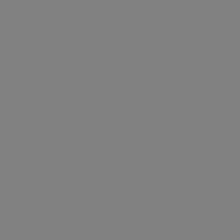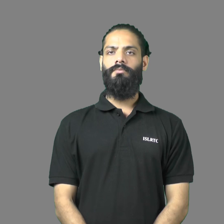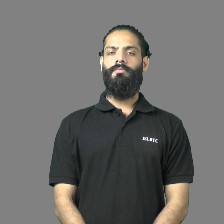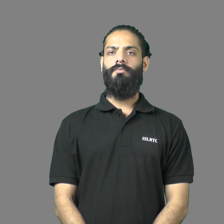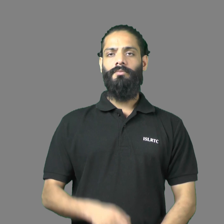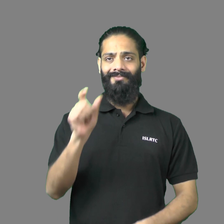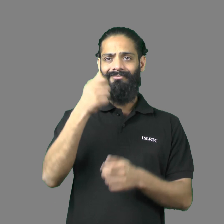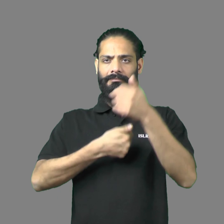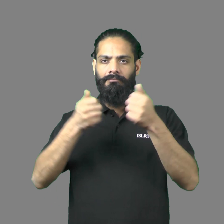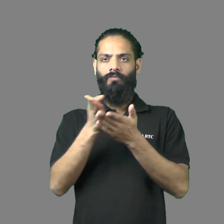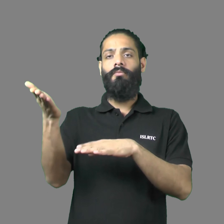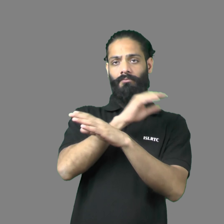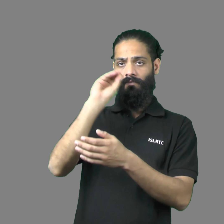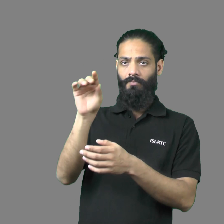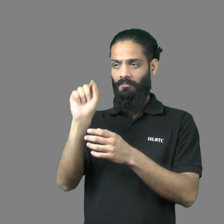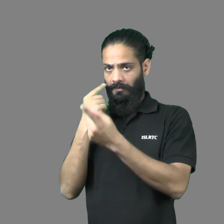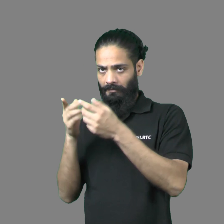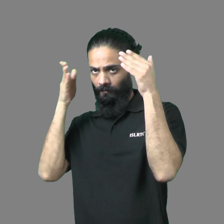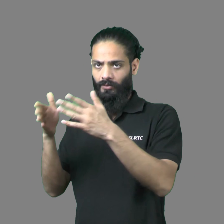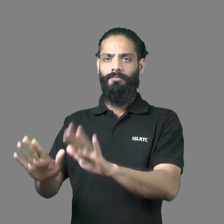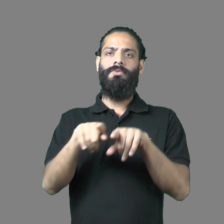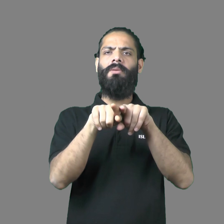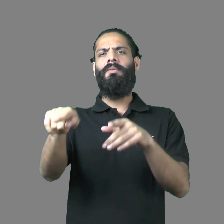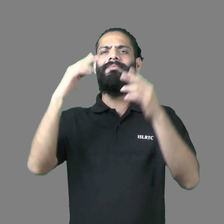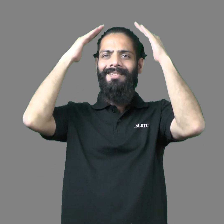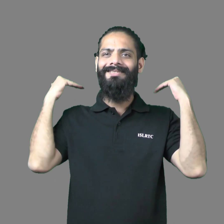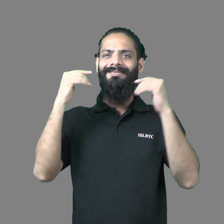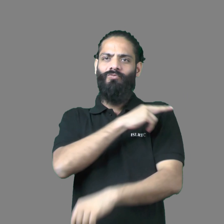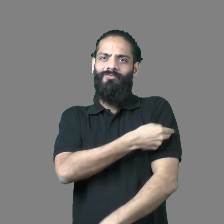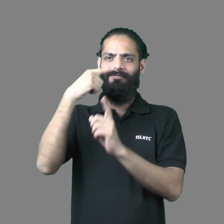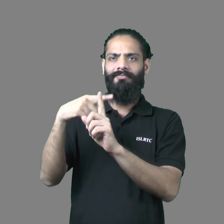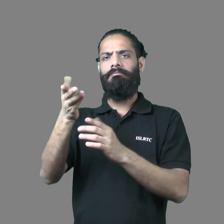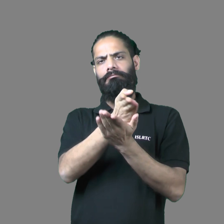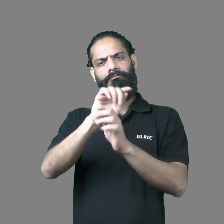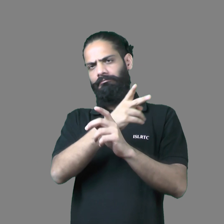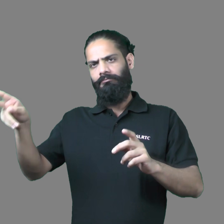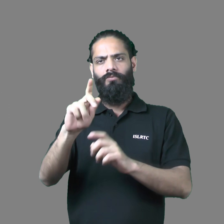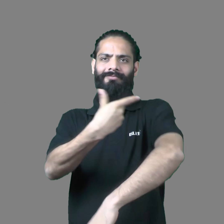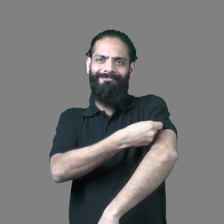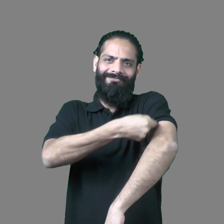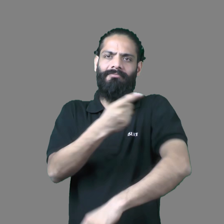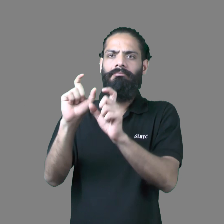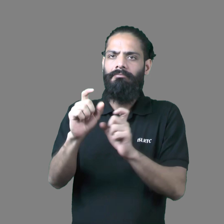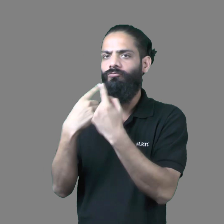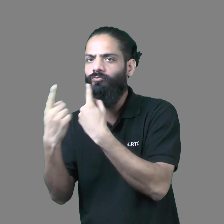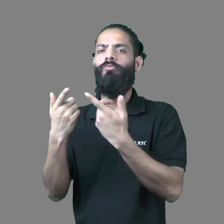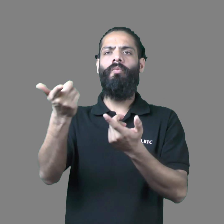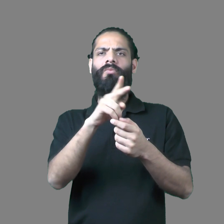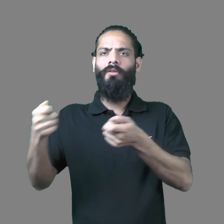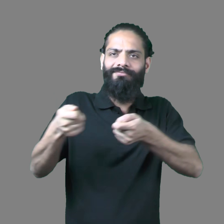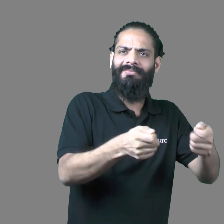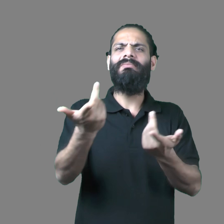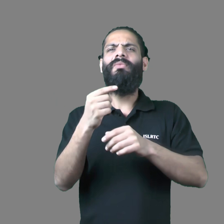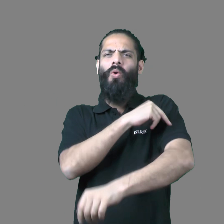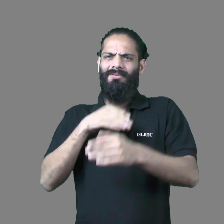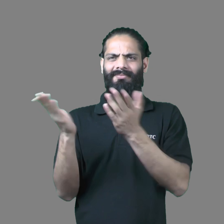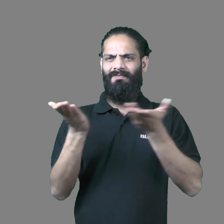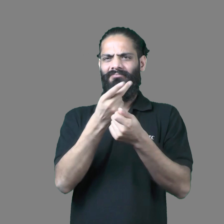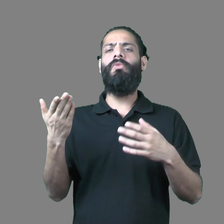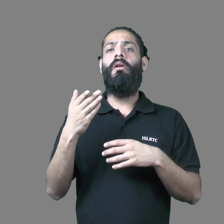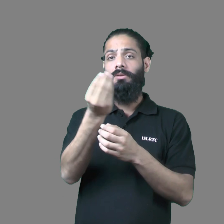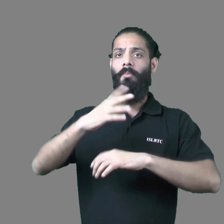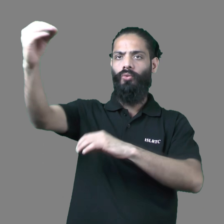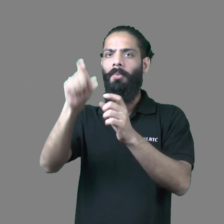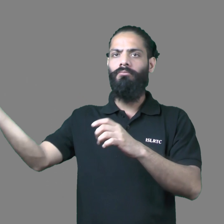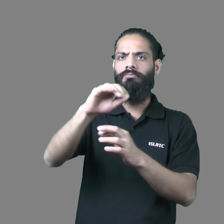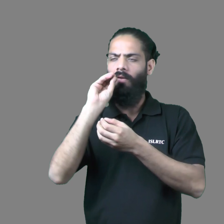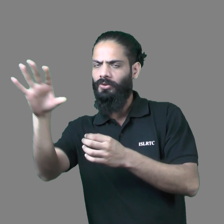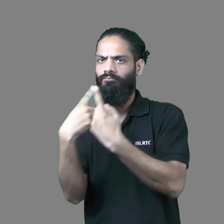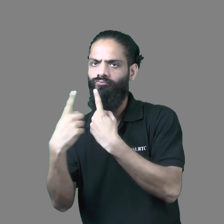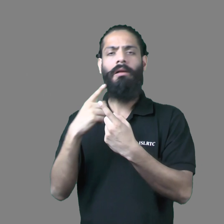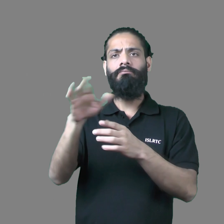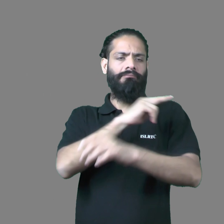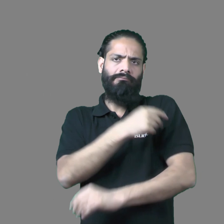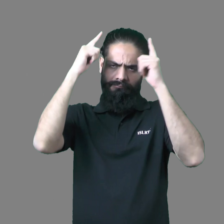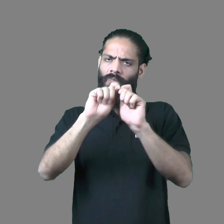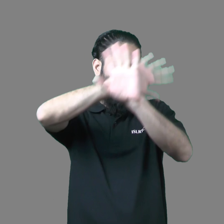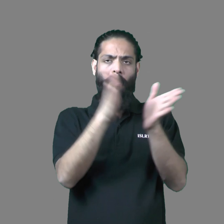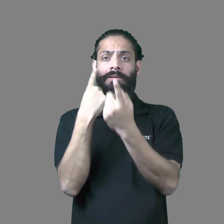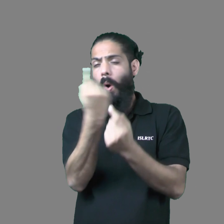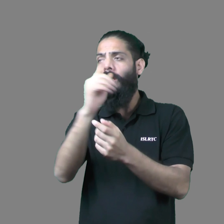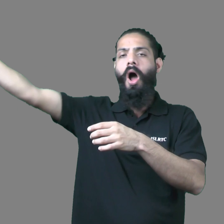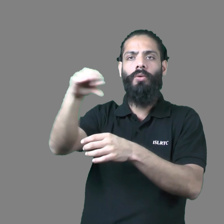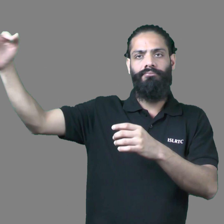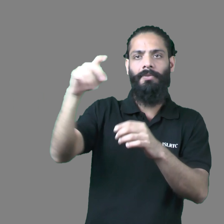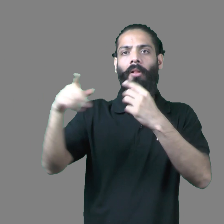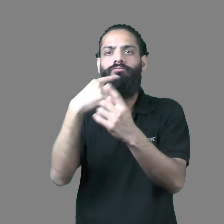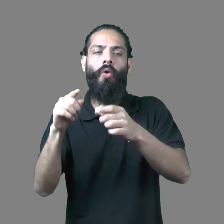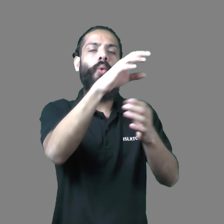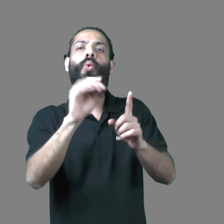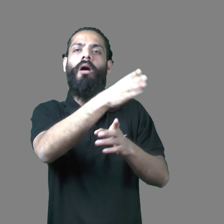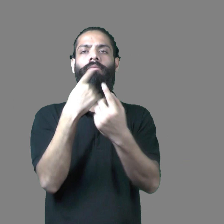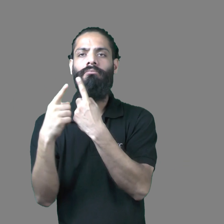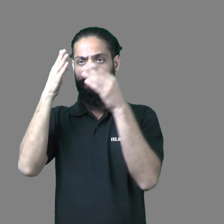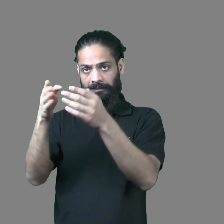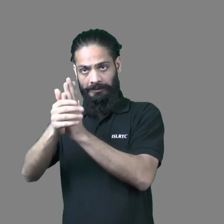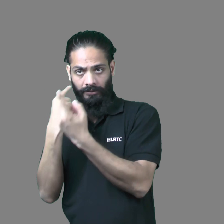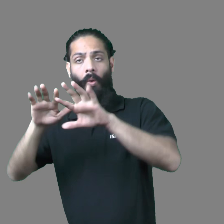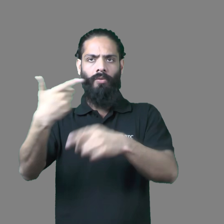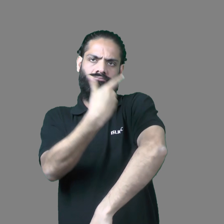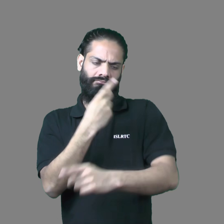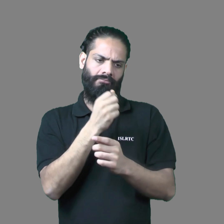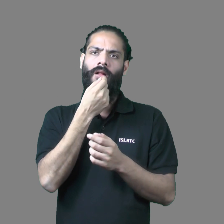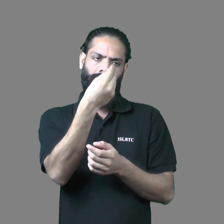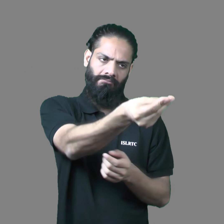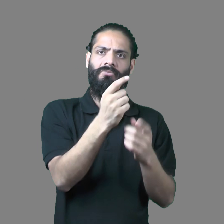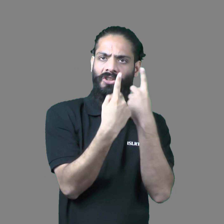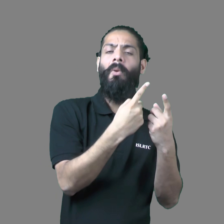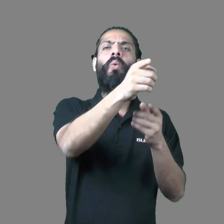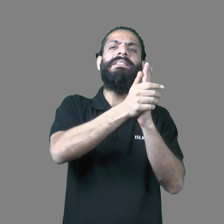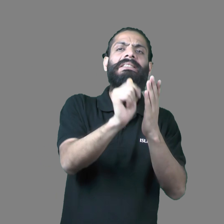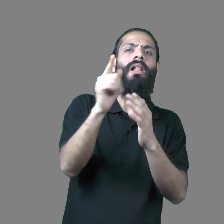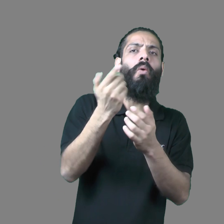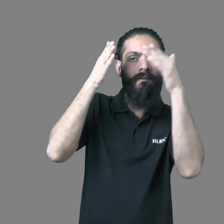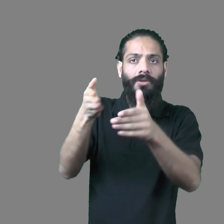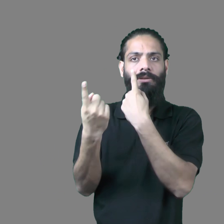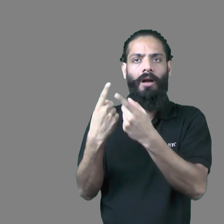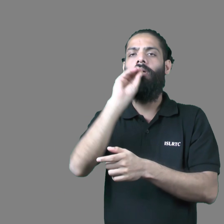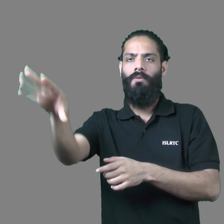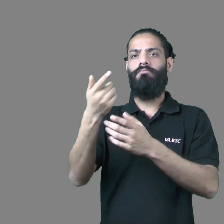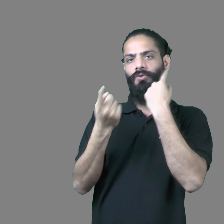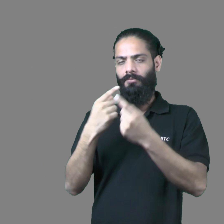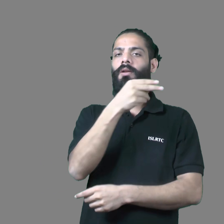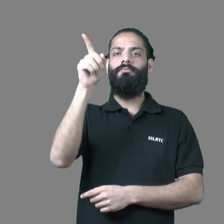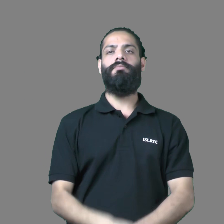Criterion-Referenced Assessment